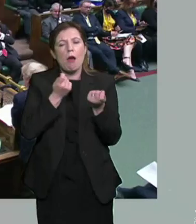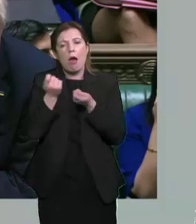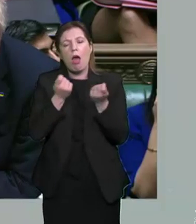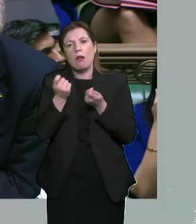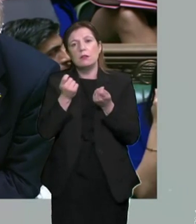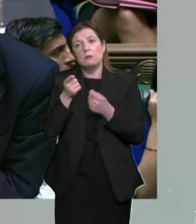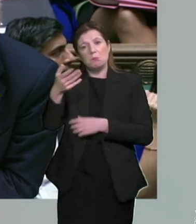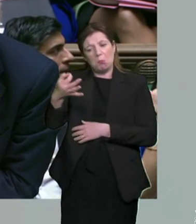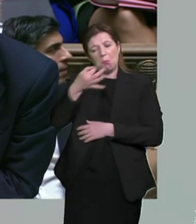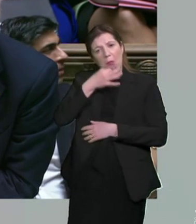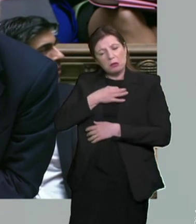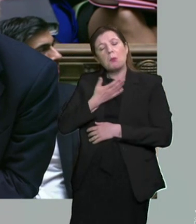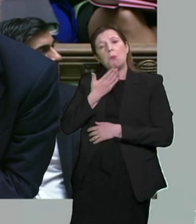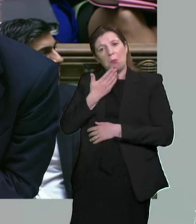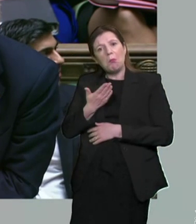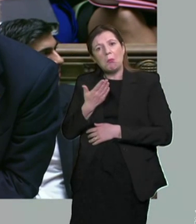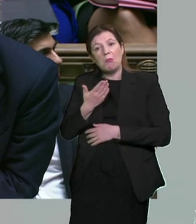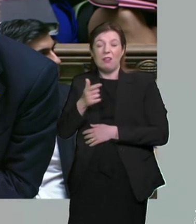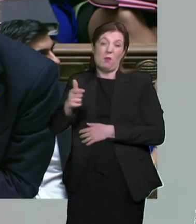I am grateful for the honourable Gentleman’s question.